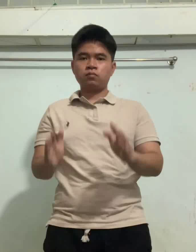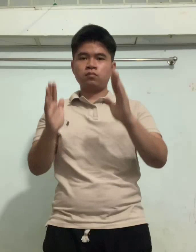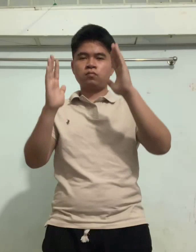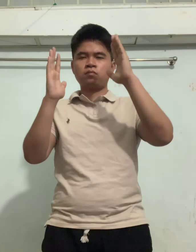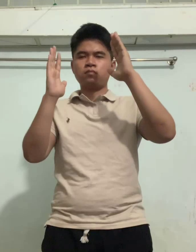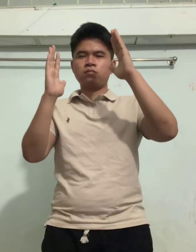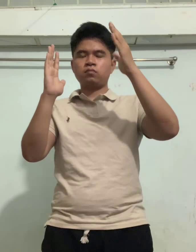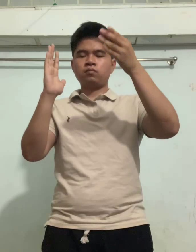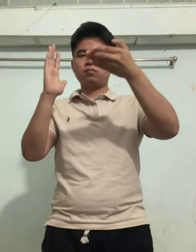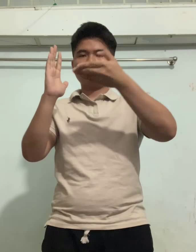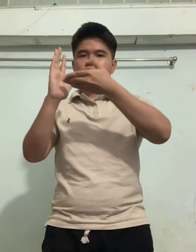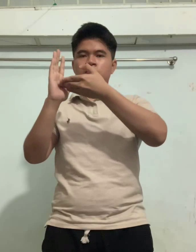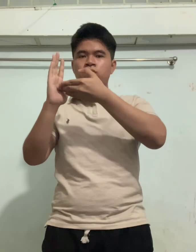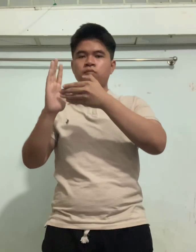gioi thieu